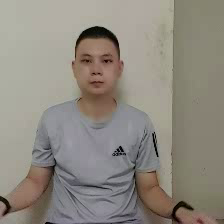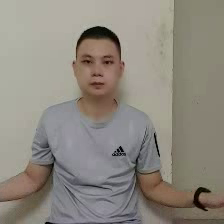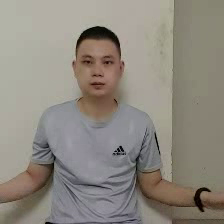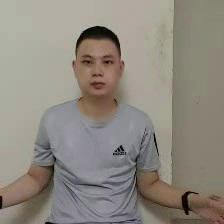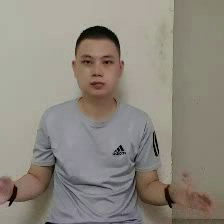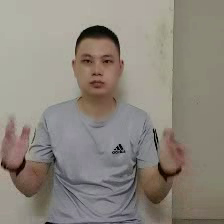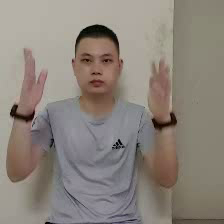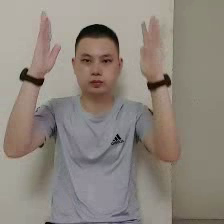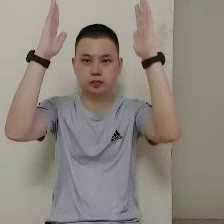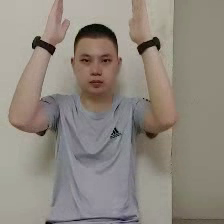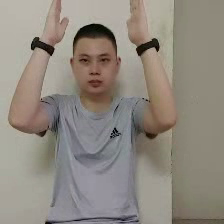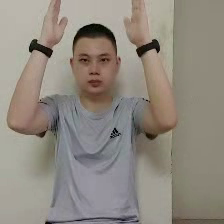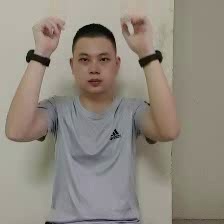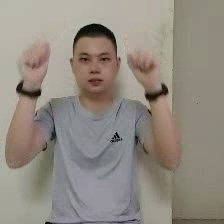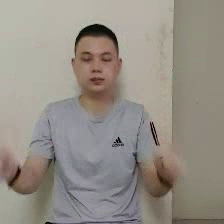Chạy